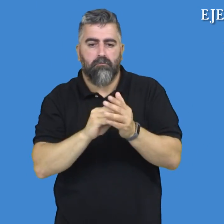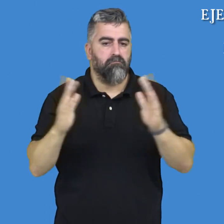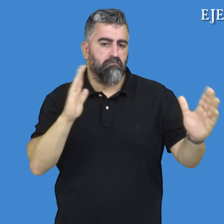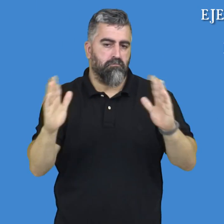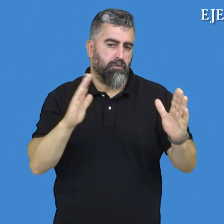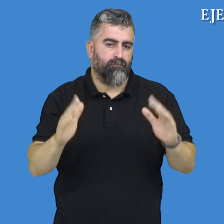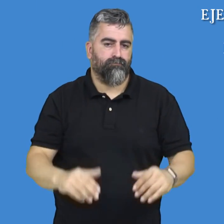época